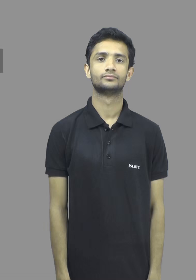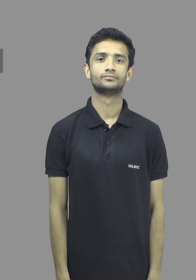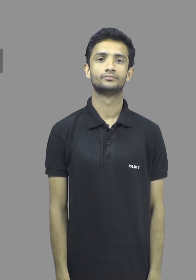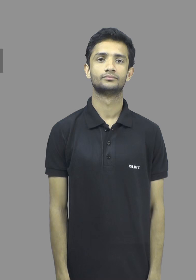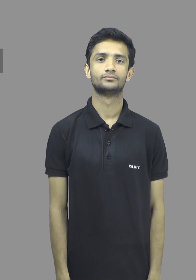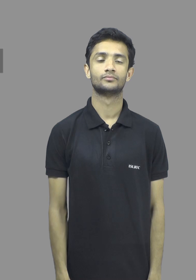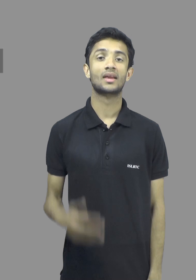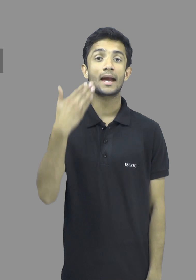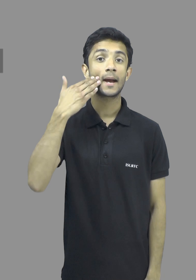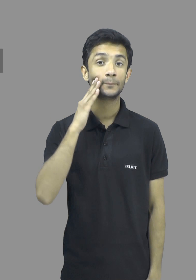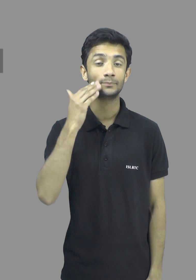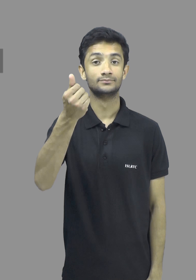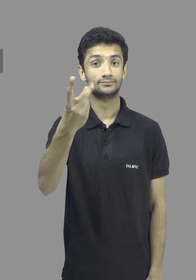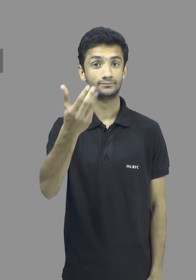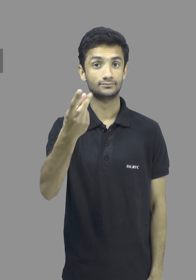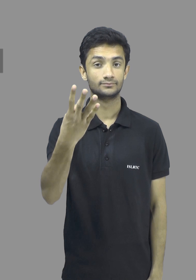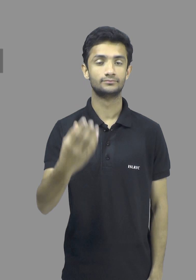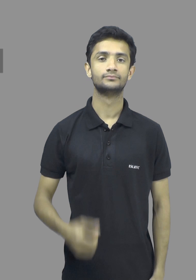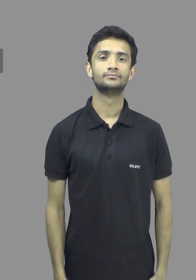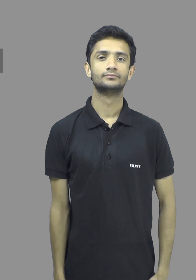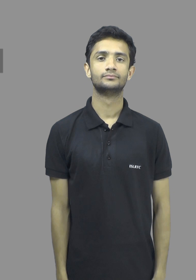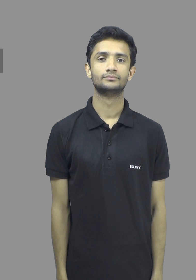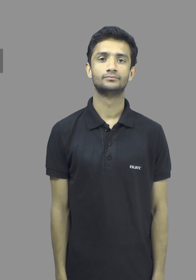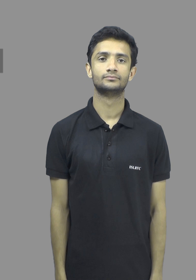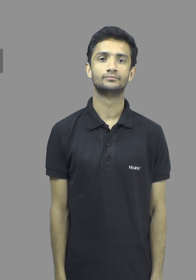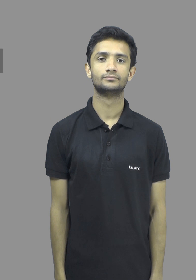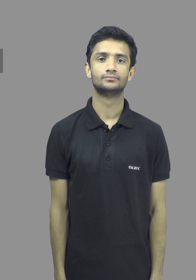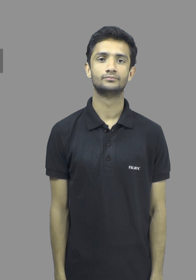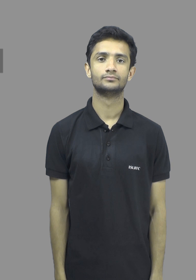Date (When)